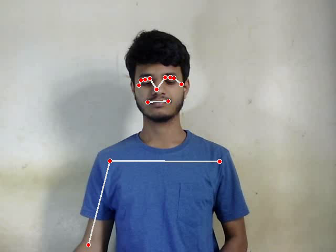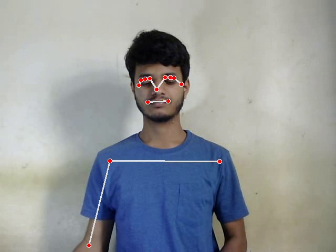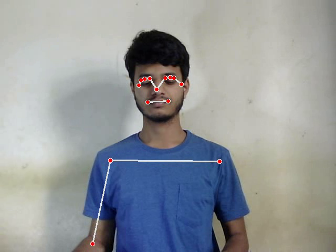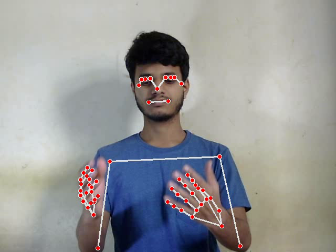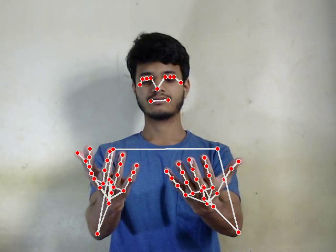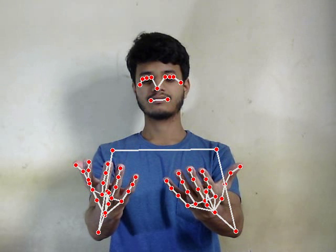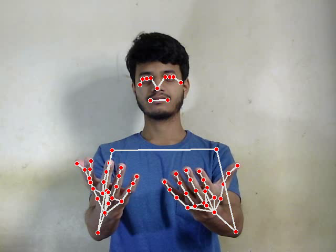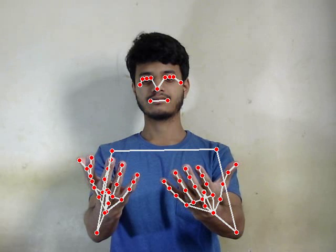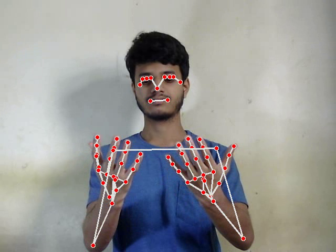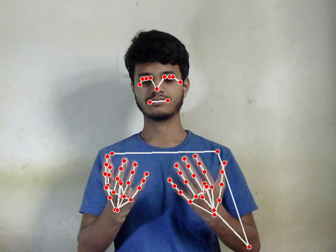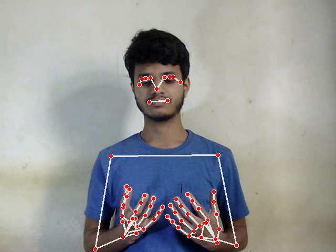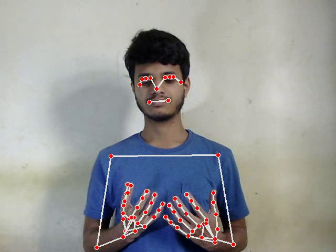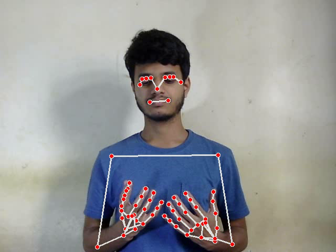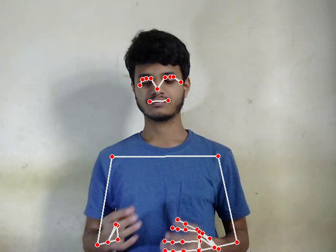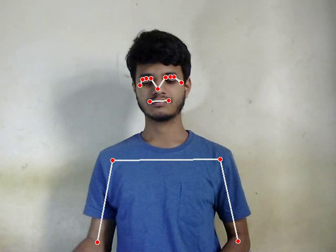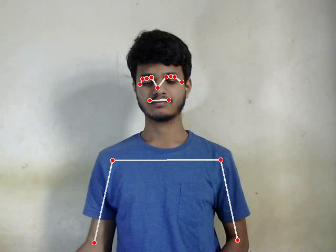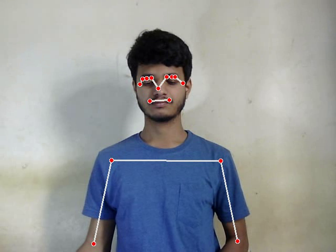want